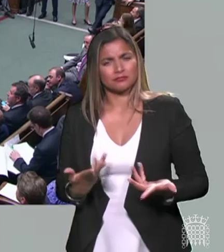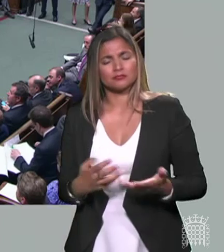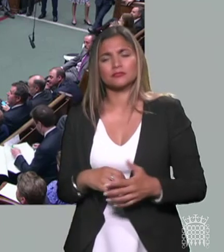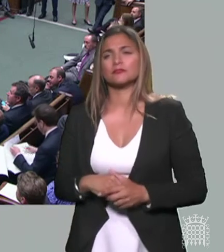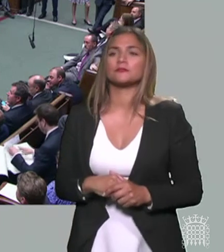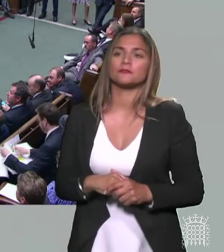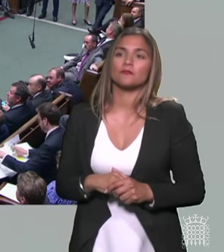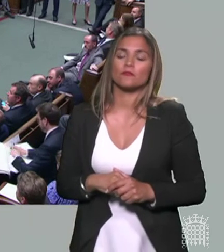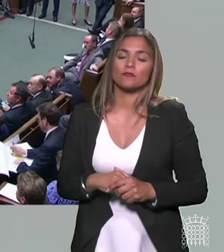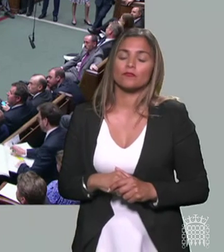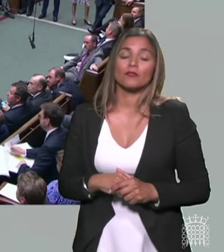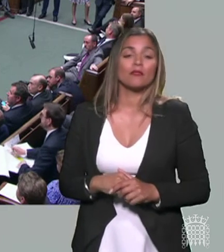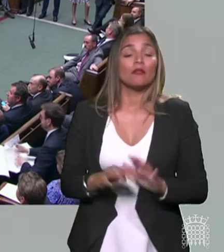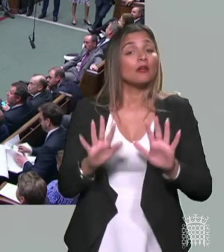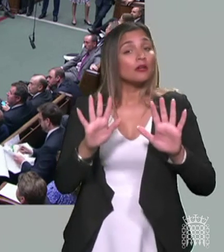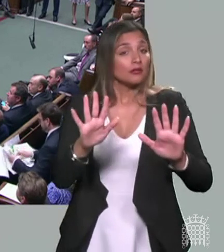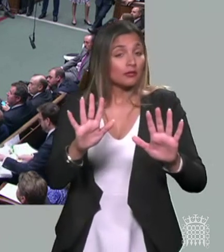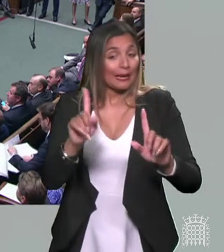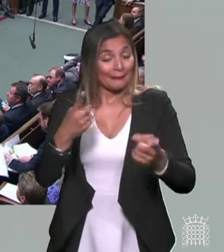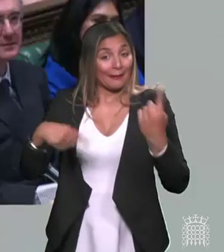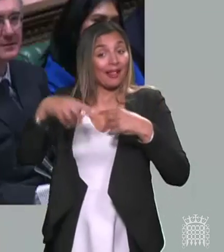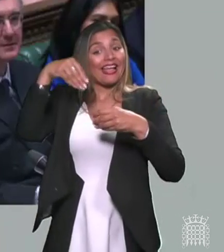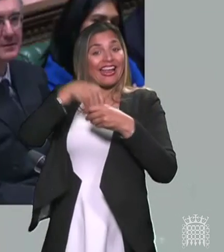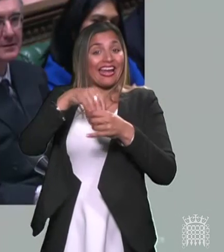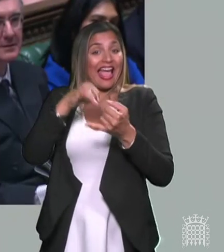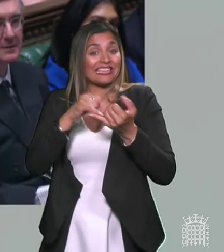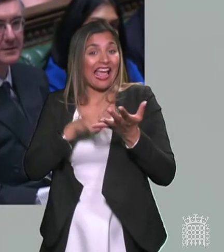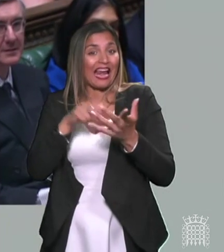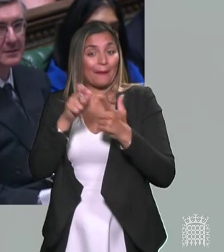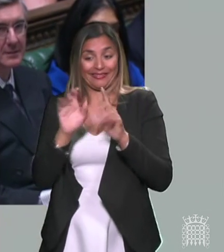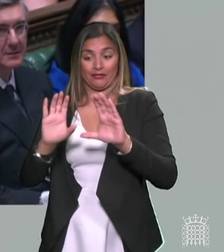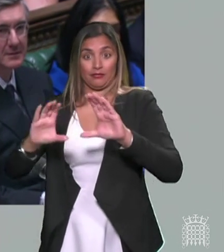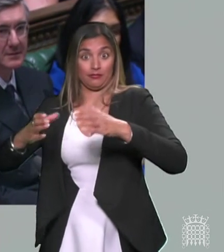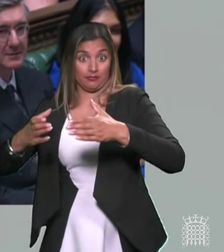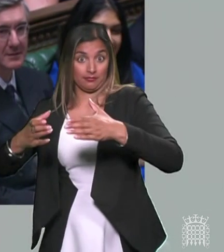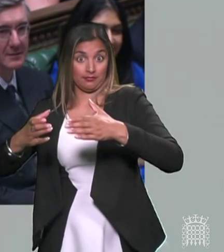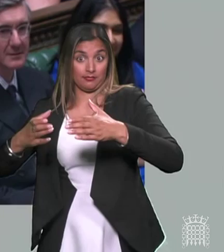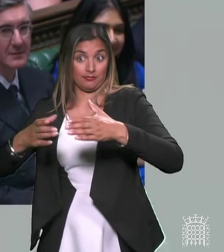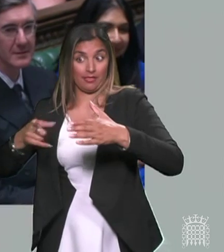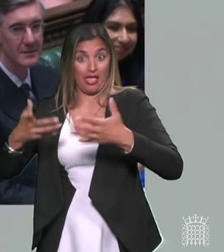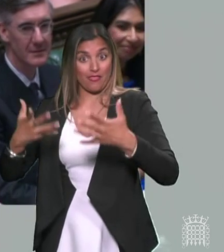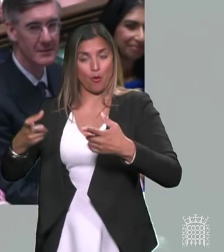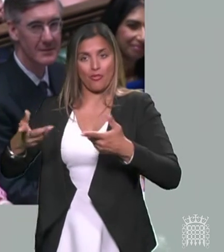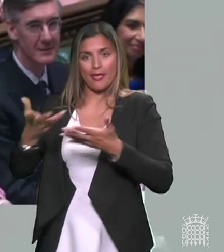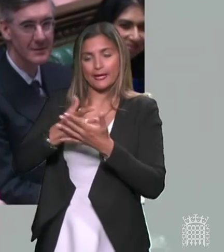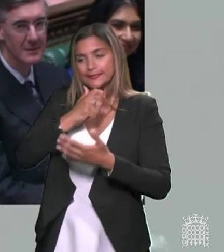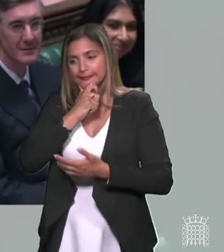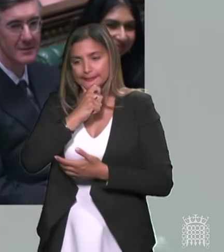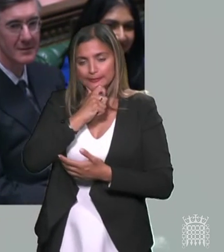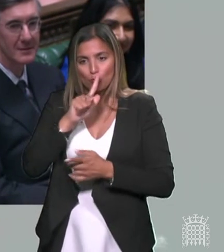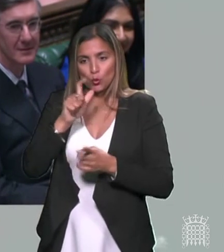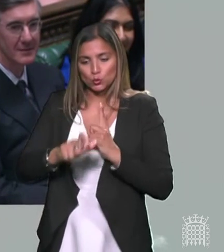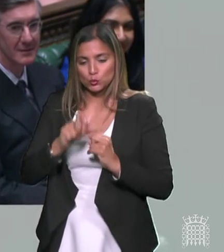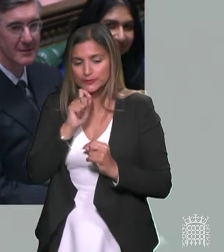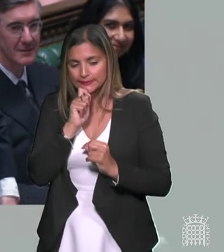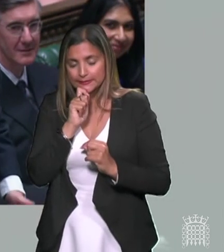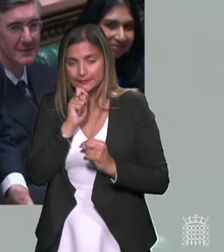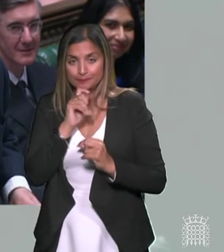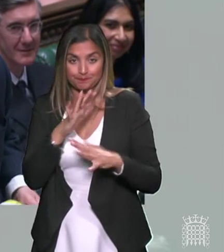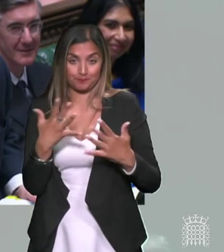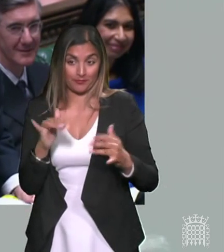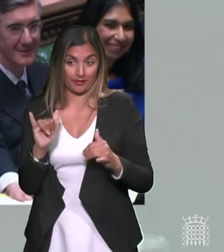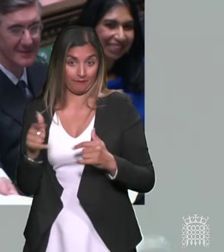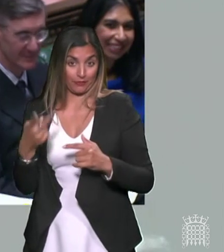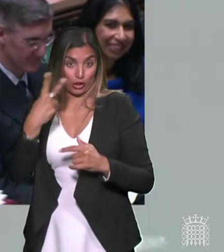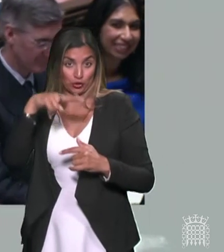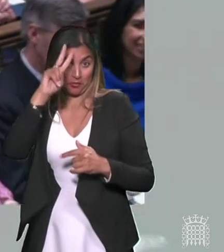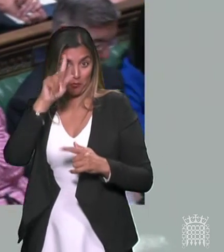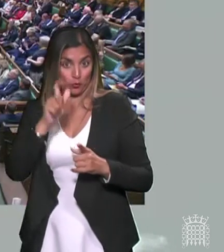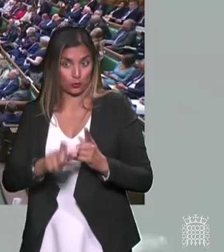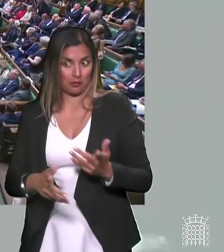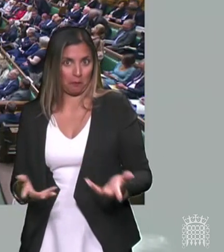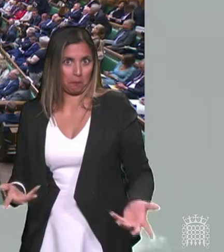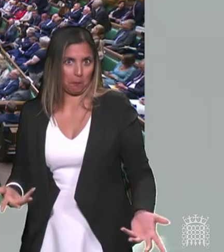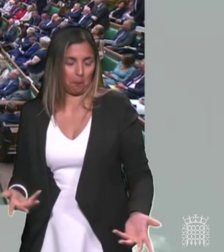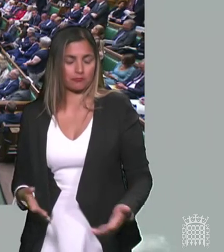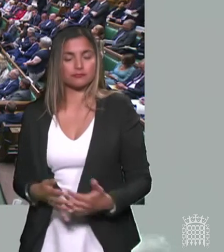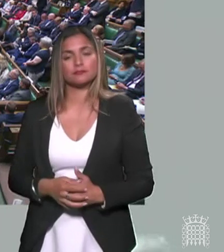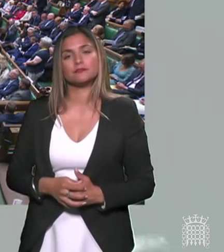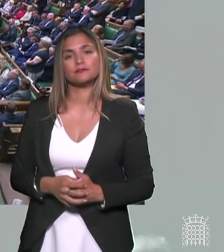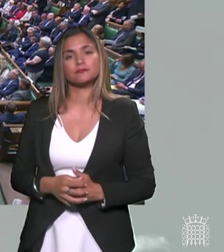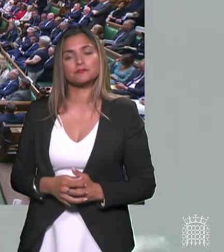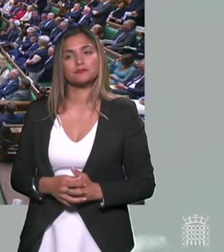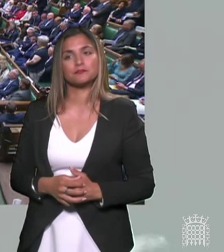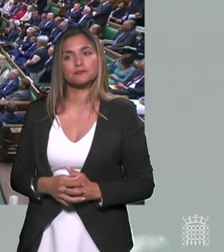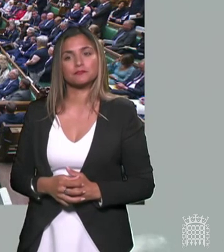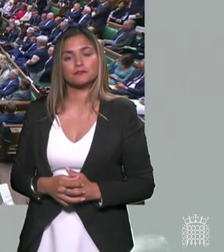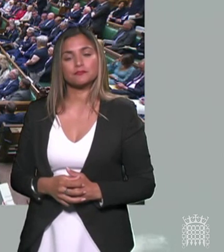As I understand it, the people of the SNP are currently deciding what to do with the right honourable Member for Ross, Skye and Lochaber .